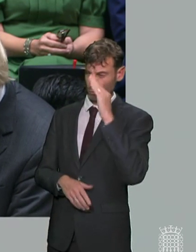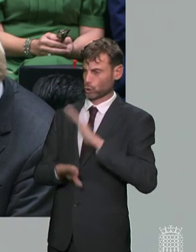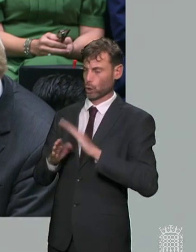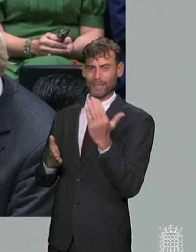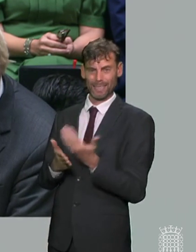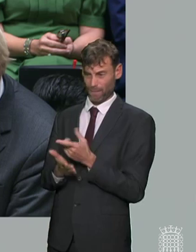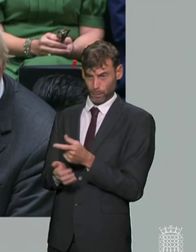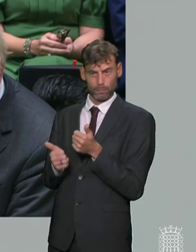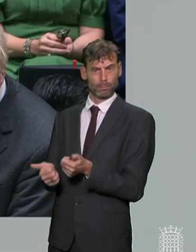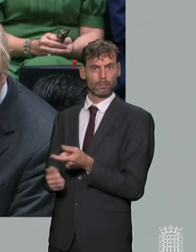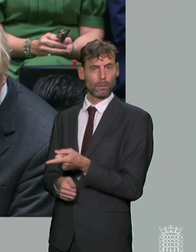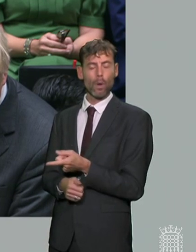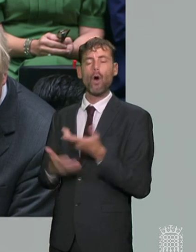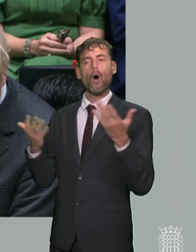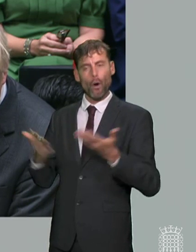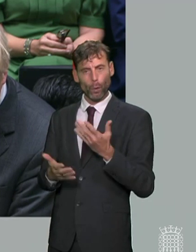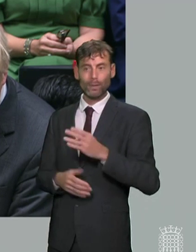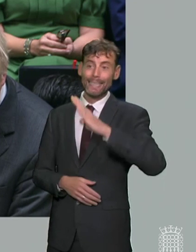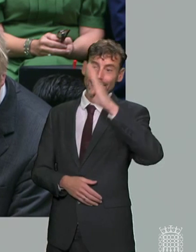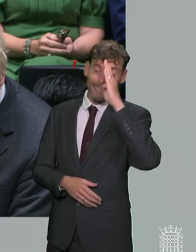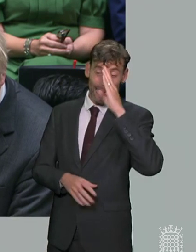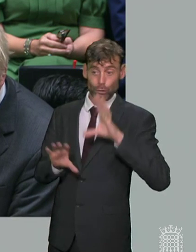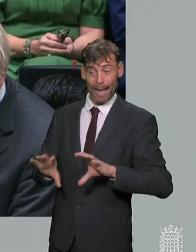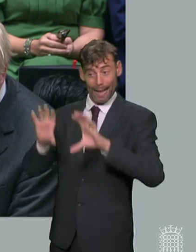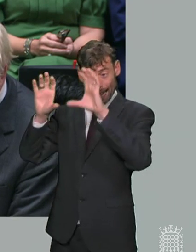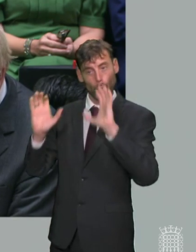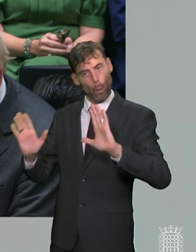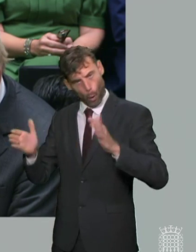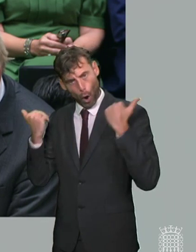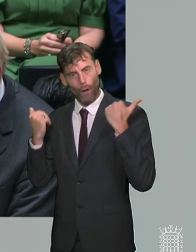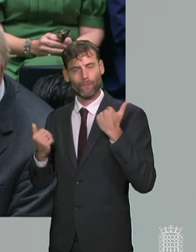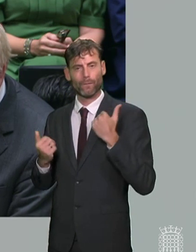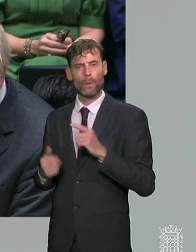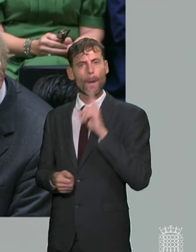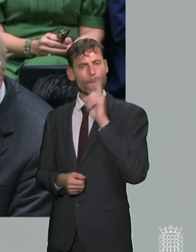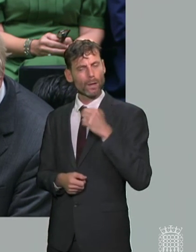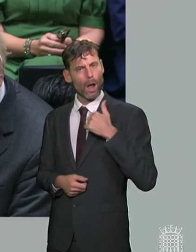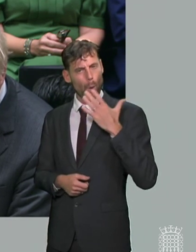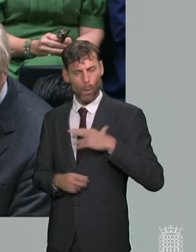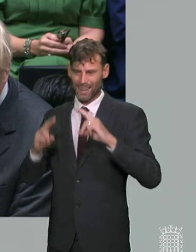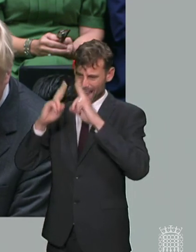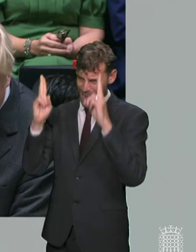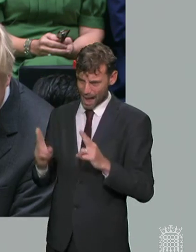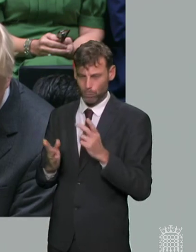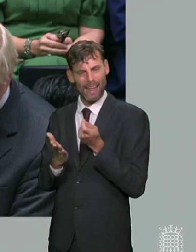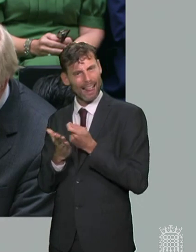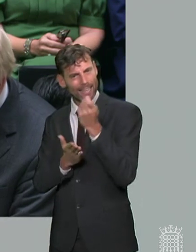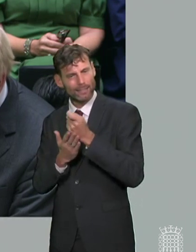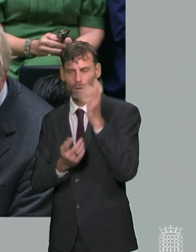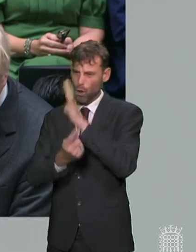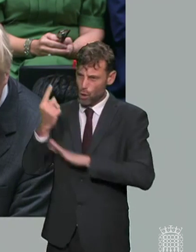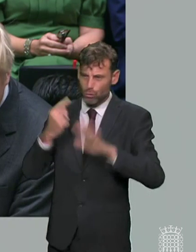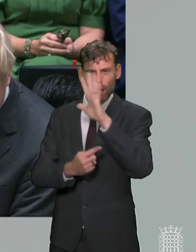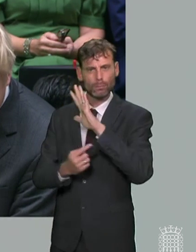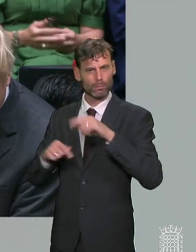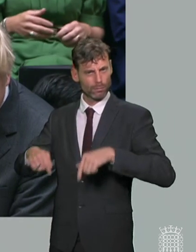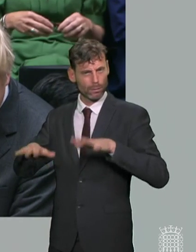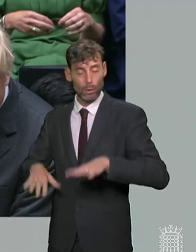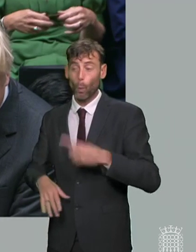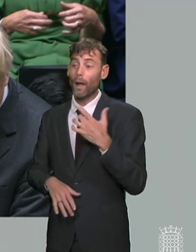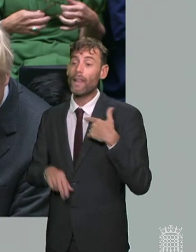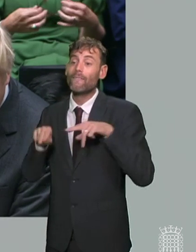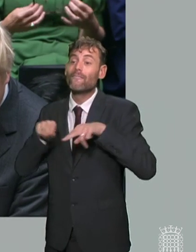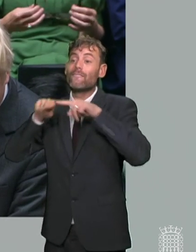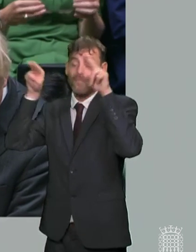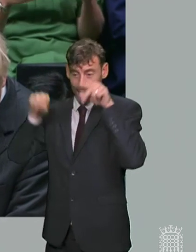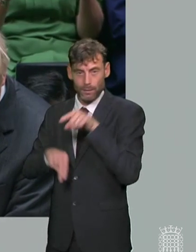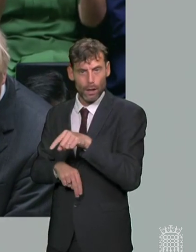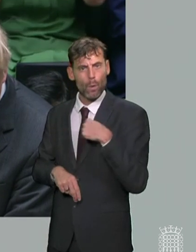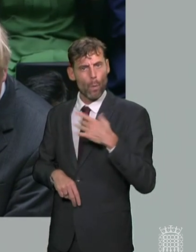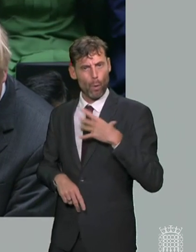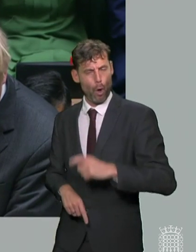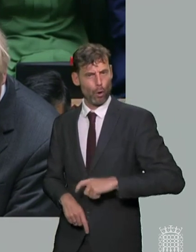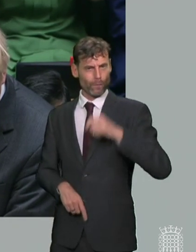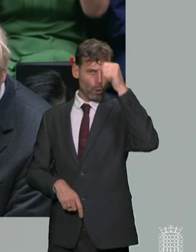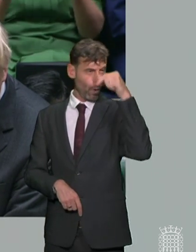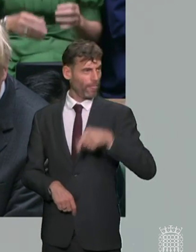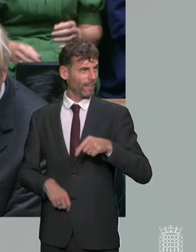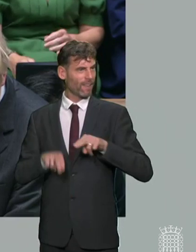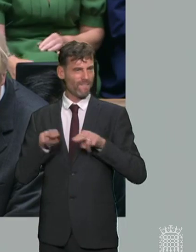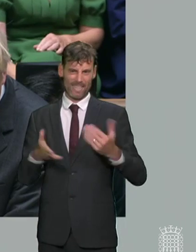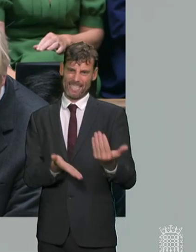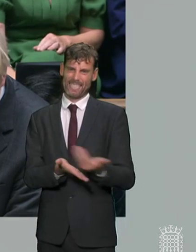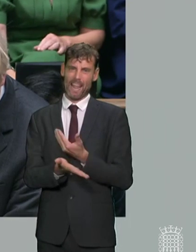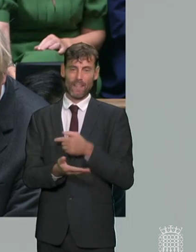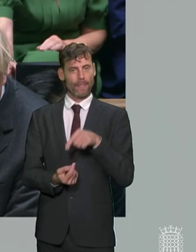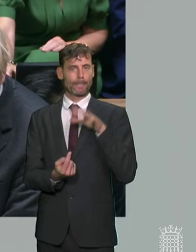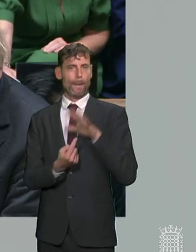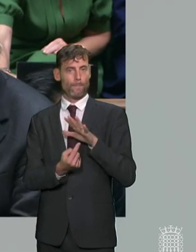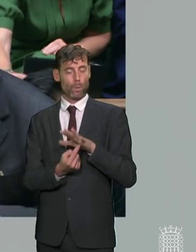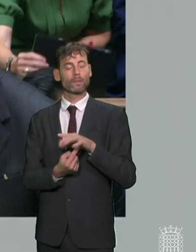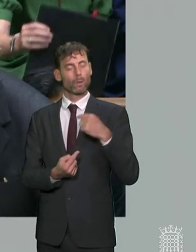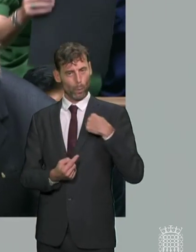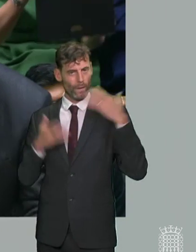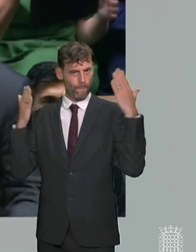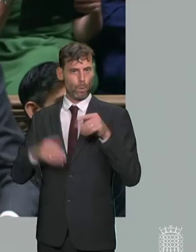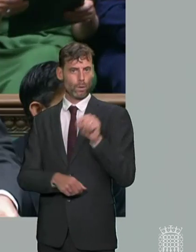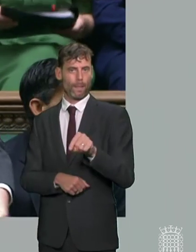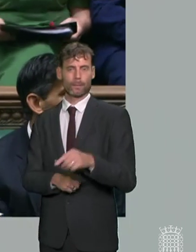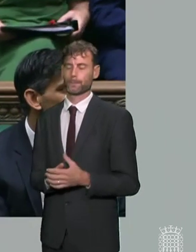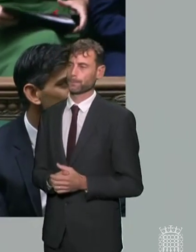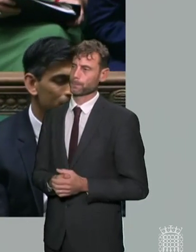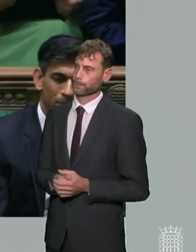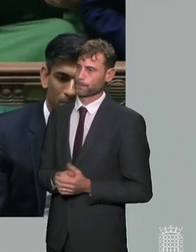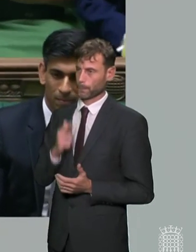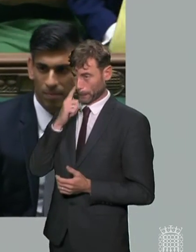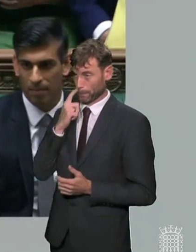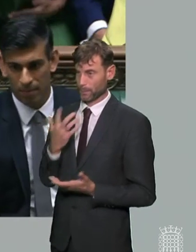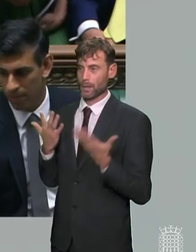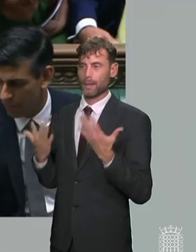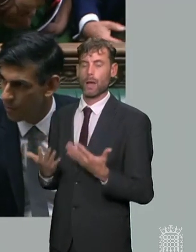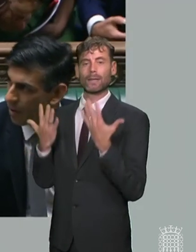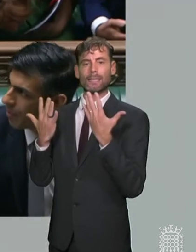Of course we must remove dangerous cladding, and we are doing that, but I want householders and leaseholders—people living in flats across this country—to have the confidence that they can do so in safety, and that is what this Government are doing.